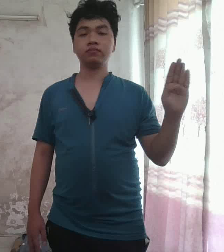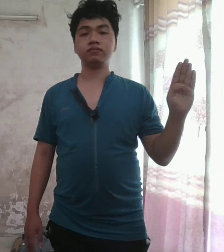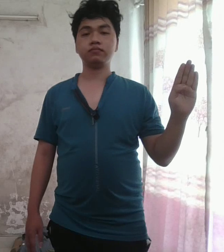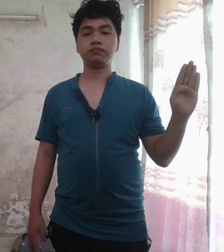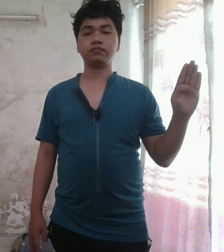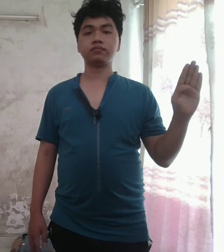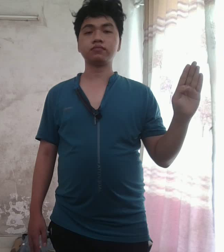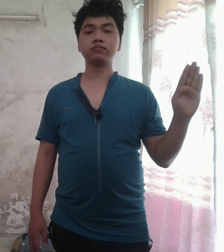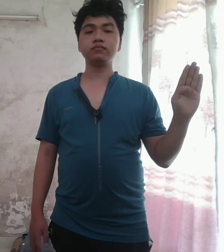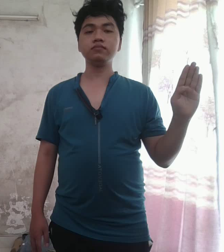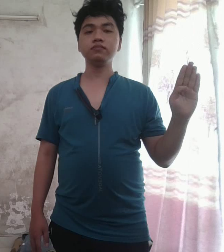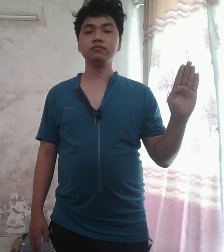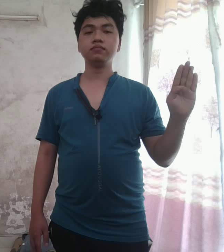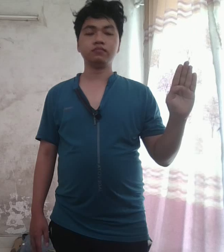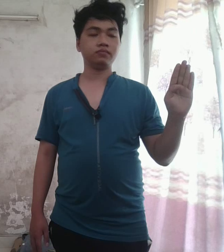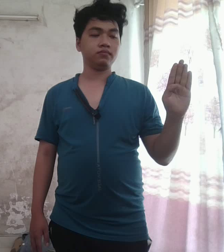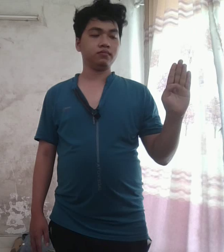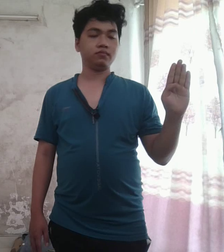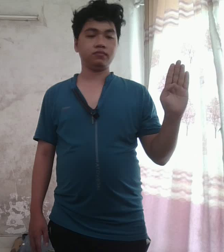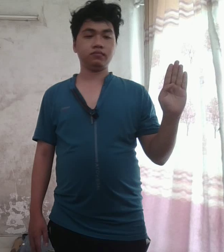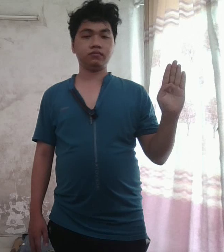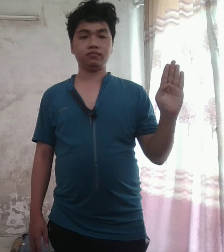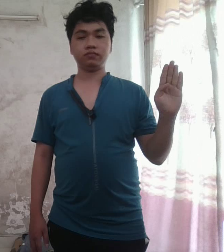b